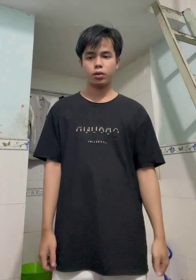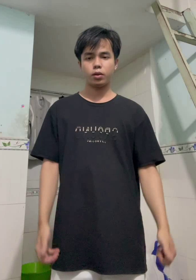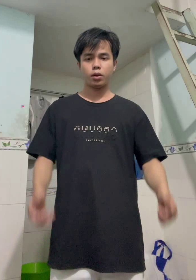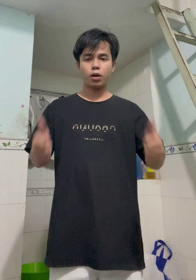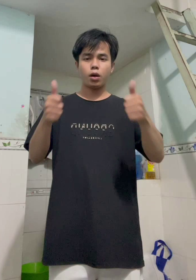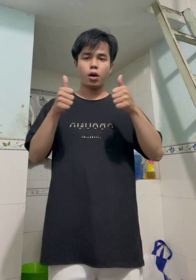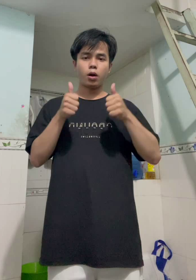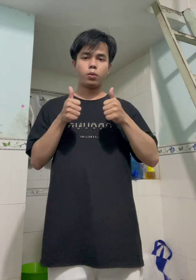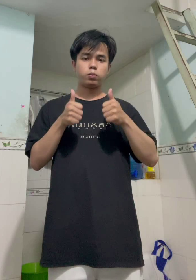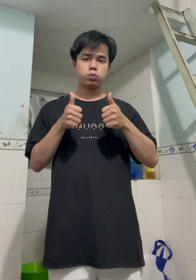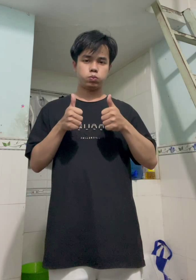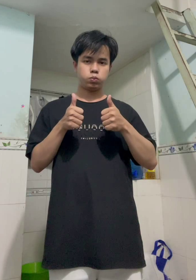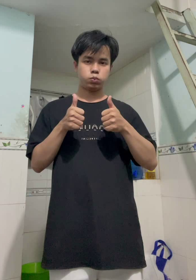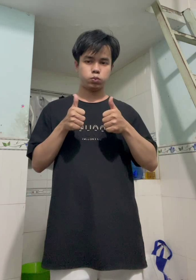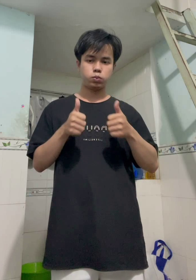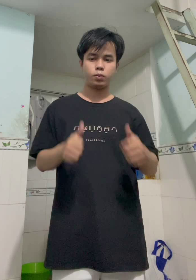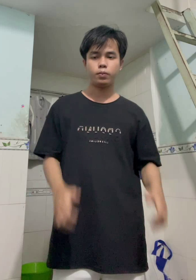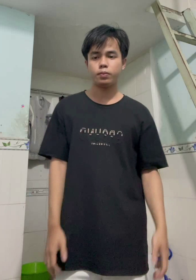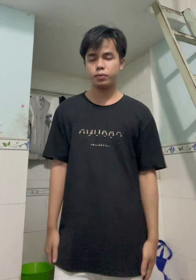rat tot